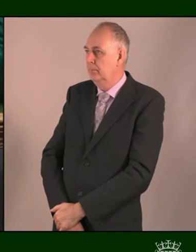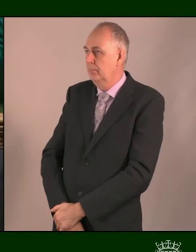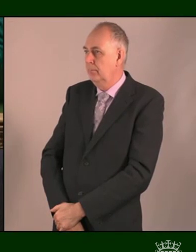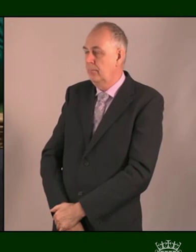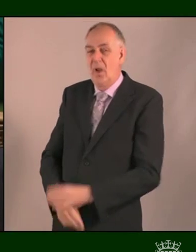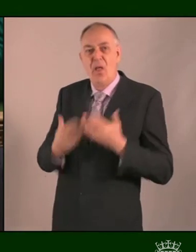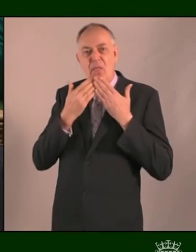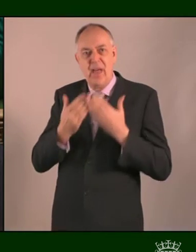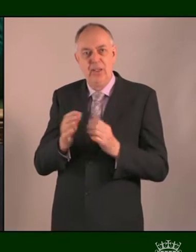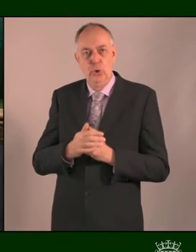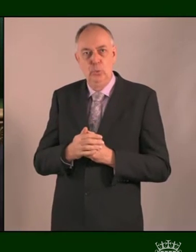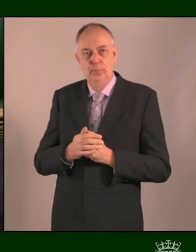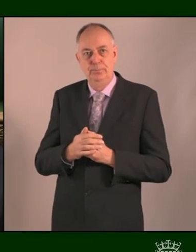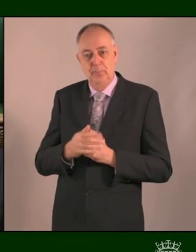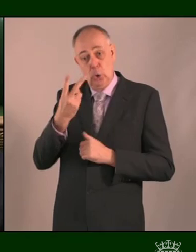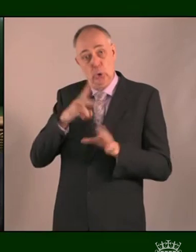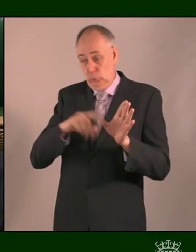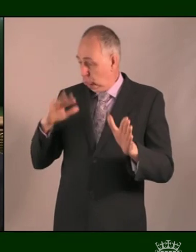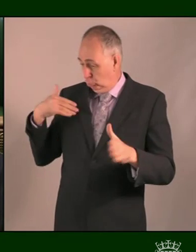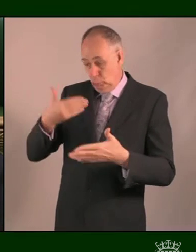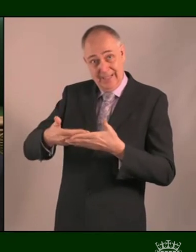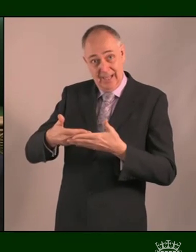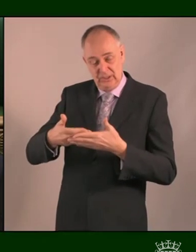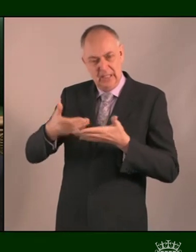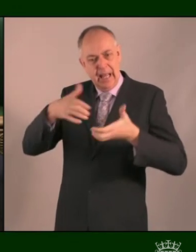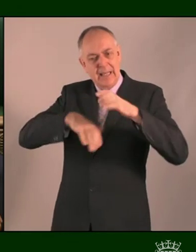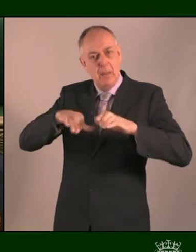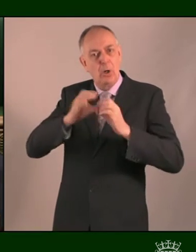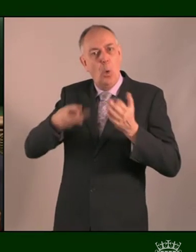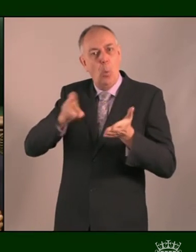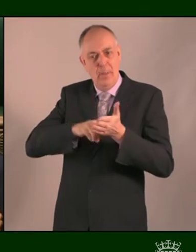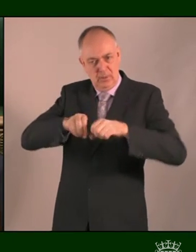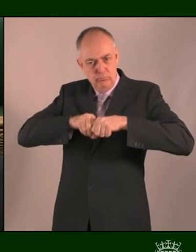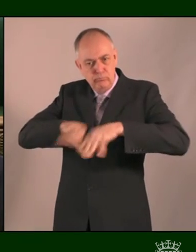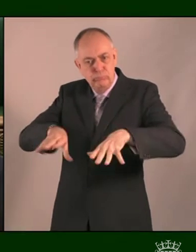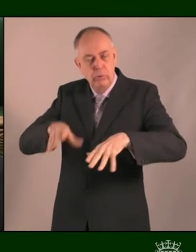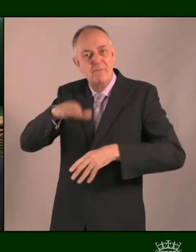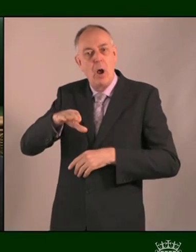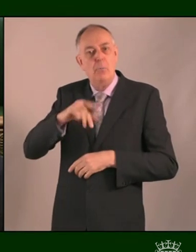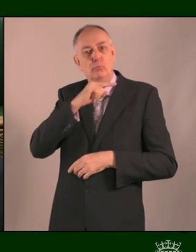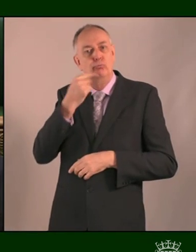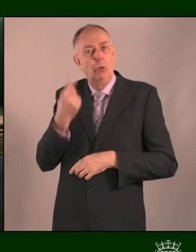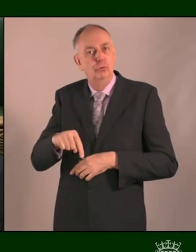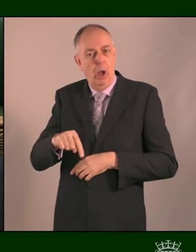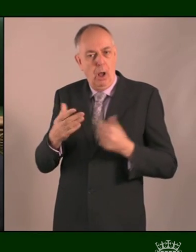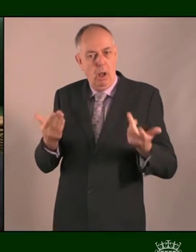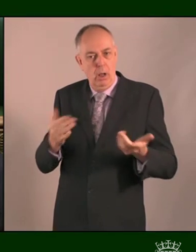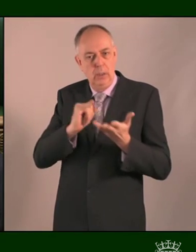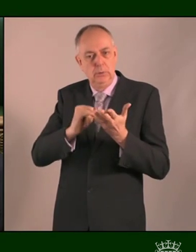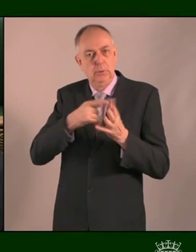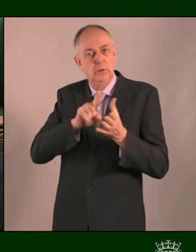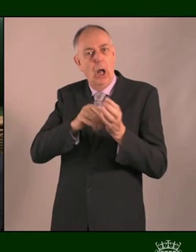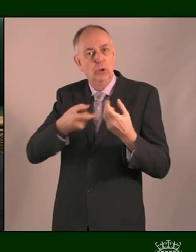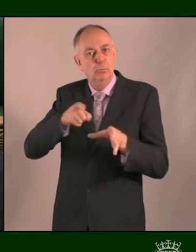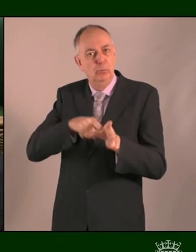It is now two years to the day since a chemical weapon was deployed by Russian military intelligence on the streets of Salisbury.